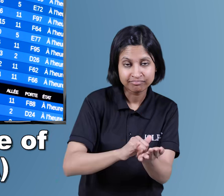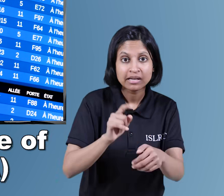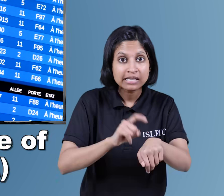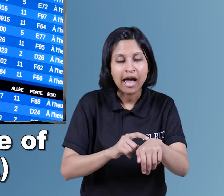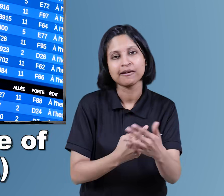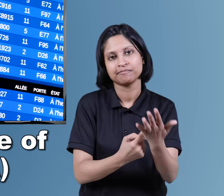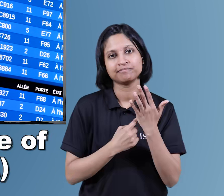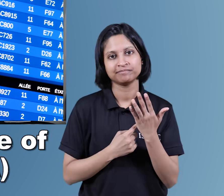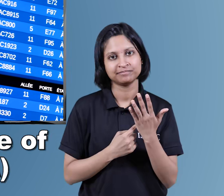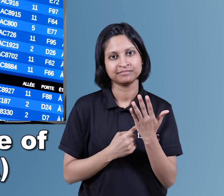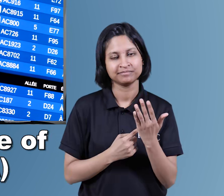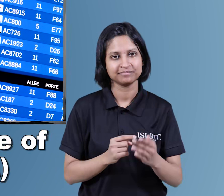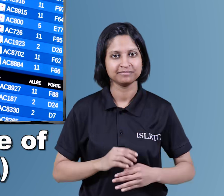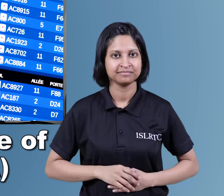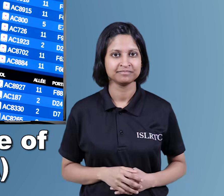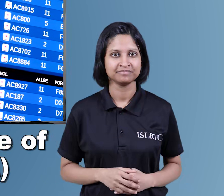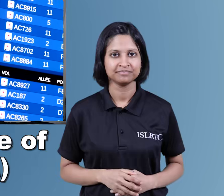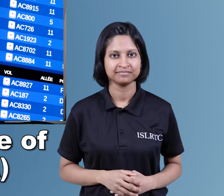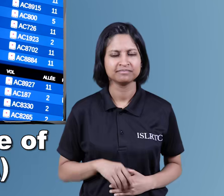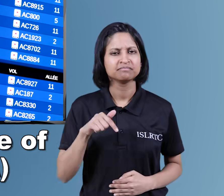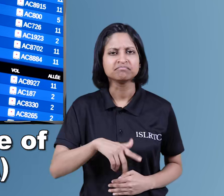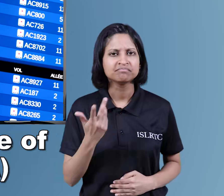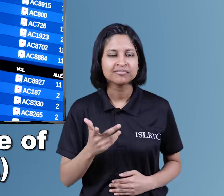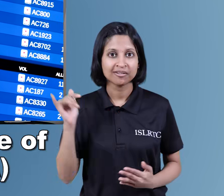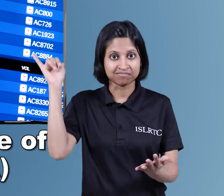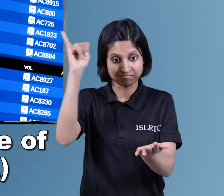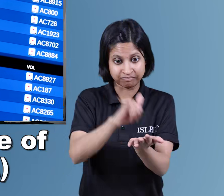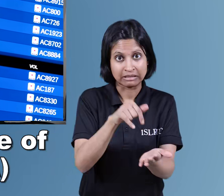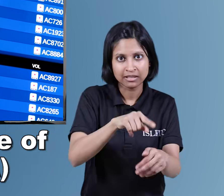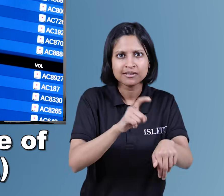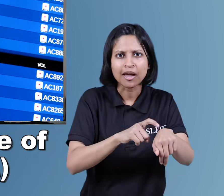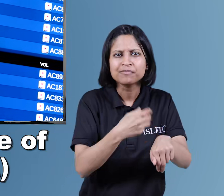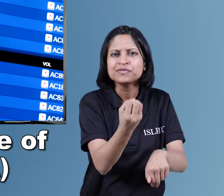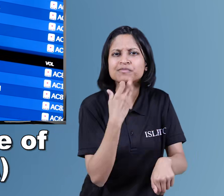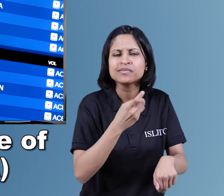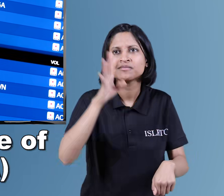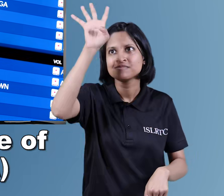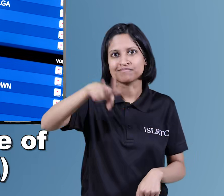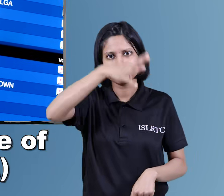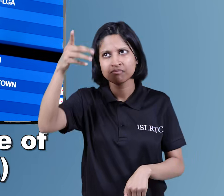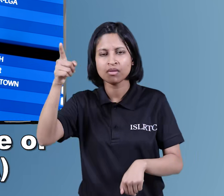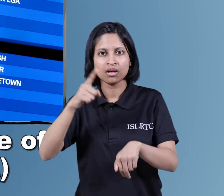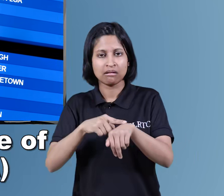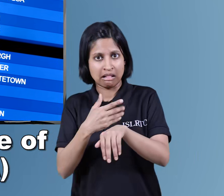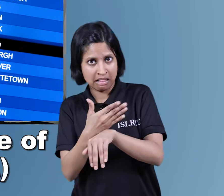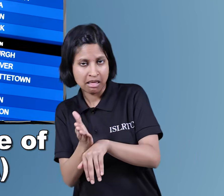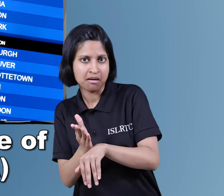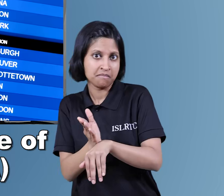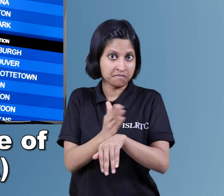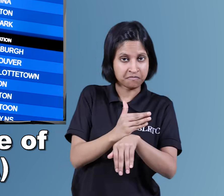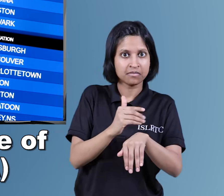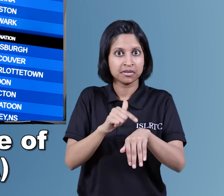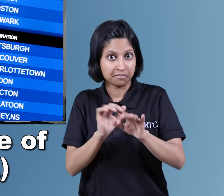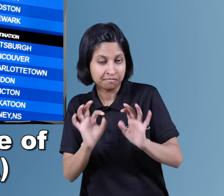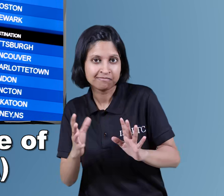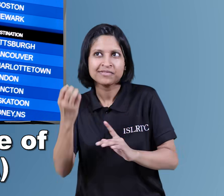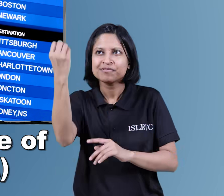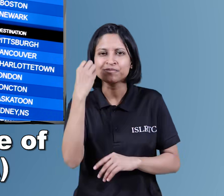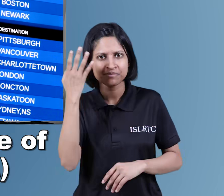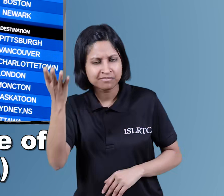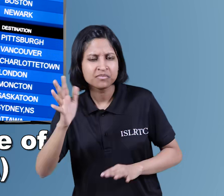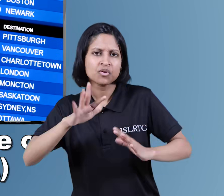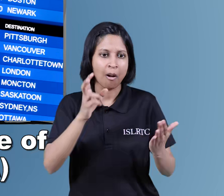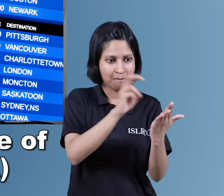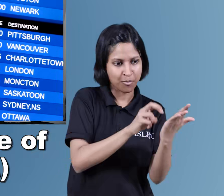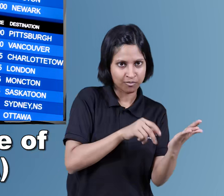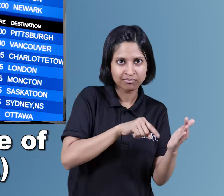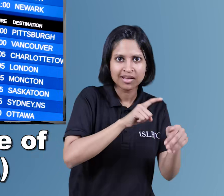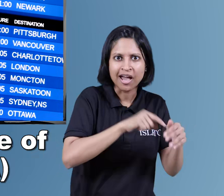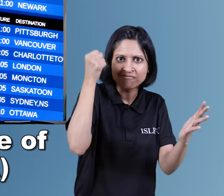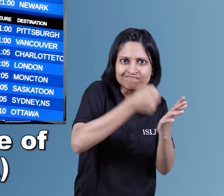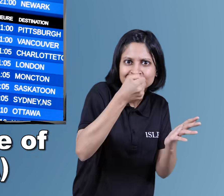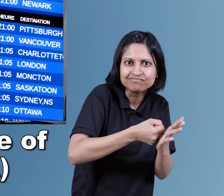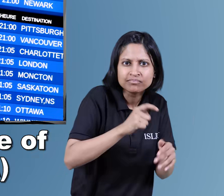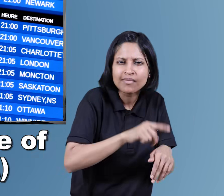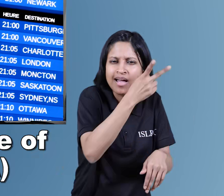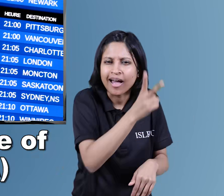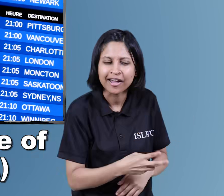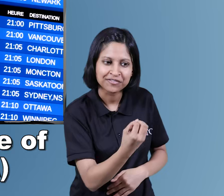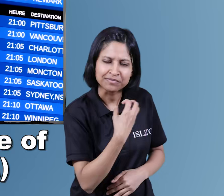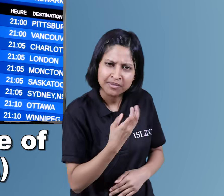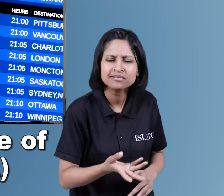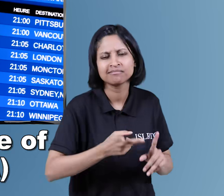Estimated Time of Arrival when an aircraft is expected to arrive at its destination, shown during ticket booking and at the airport.